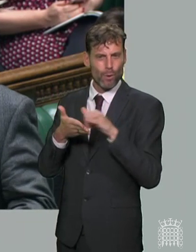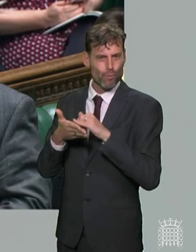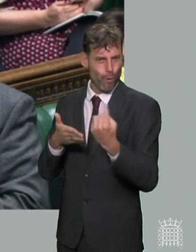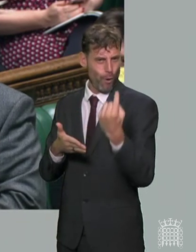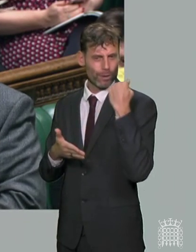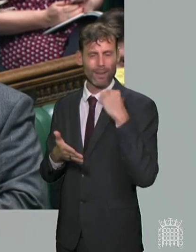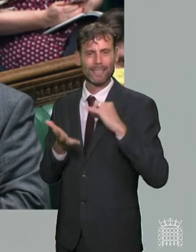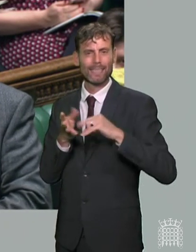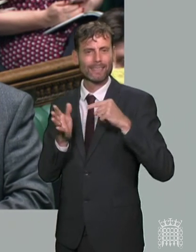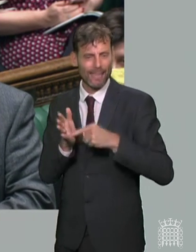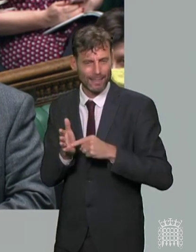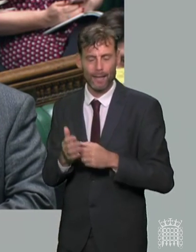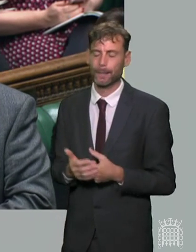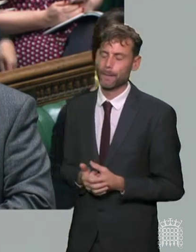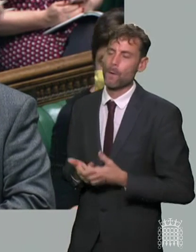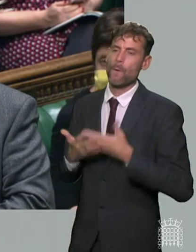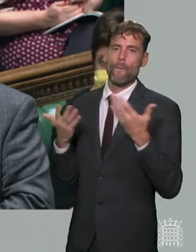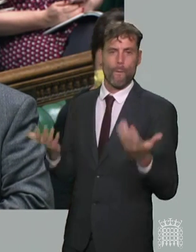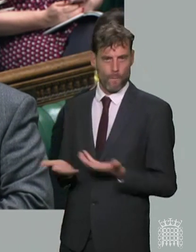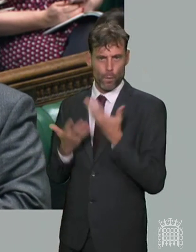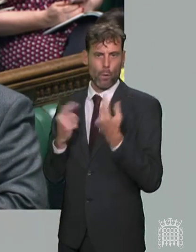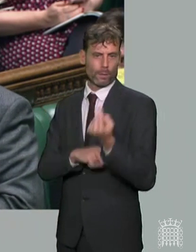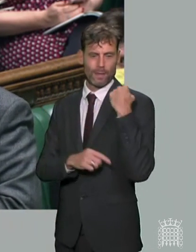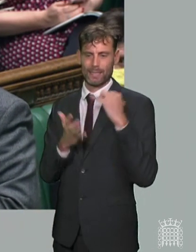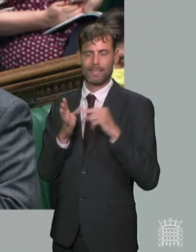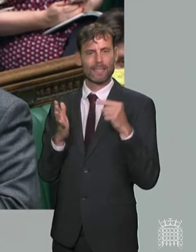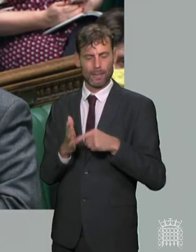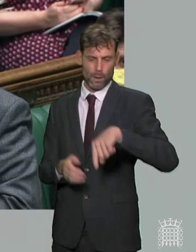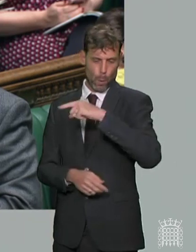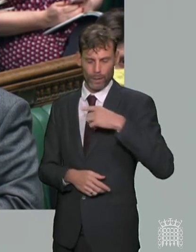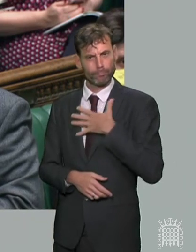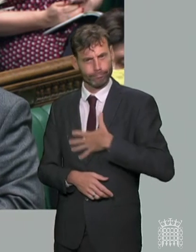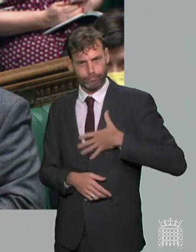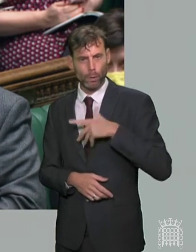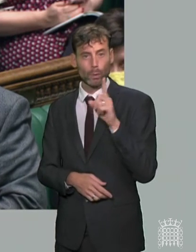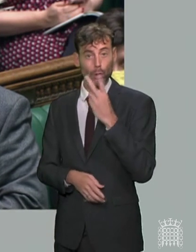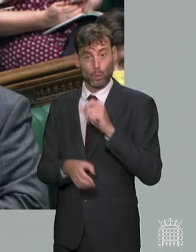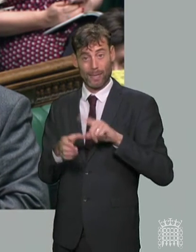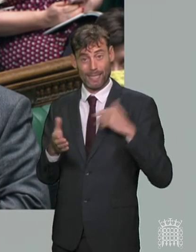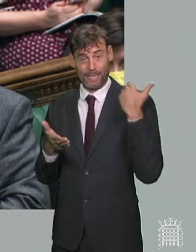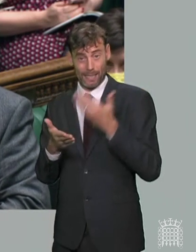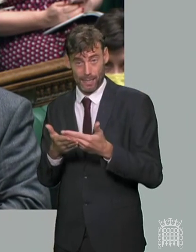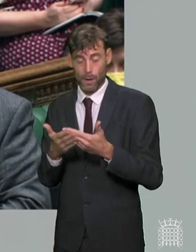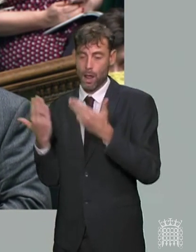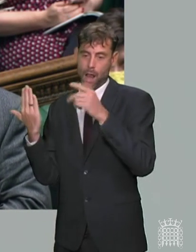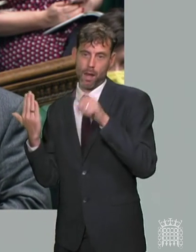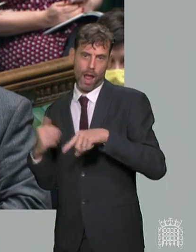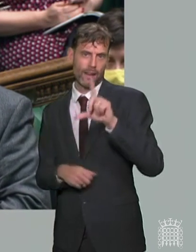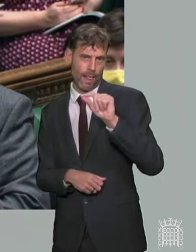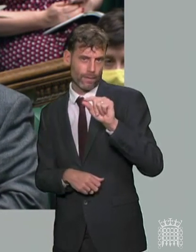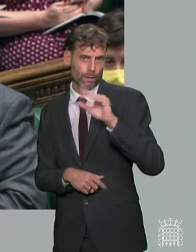Of course, we mourn the anniversary last Saturday of 20 years since the horrors of 9/11.